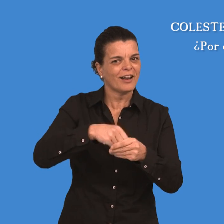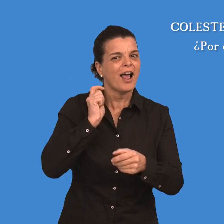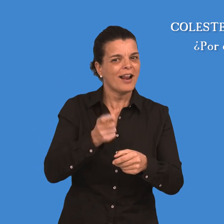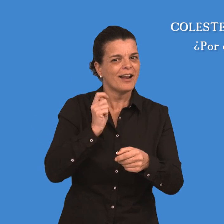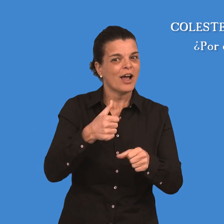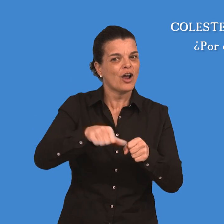frecuente